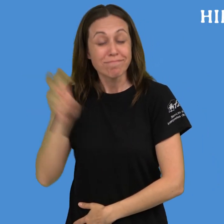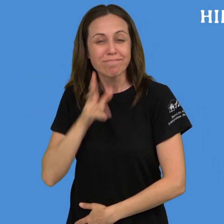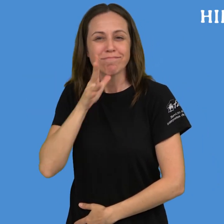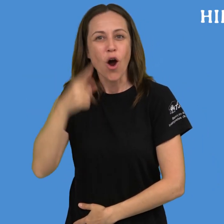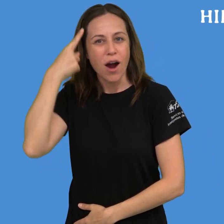motivo